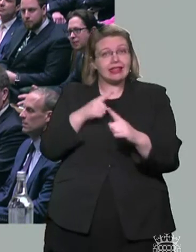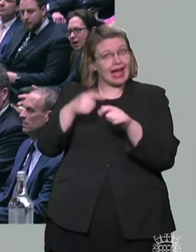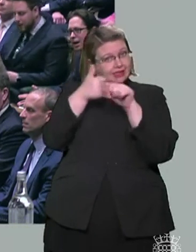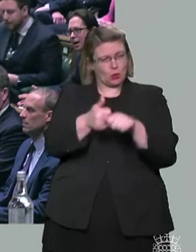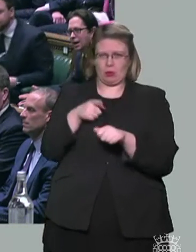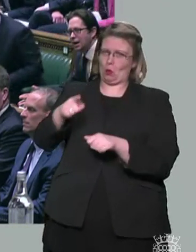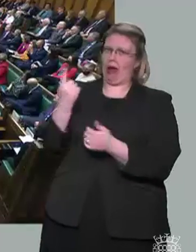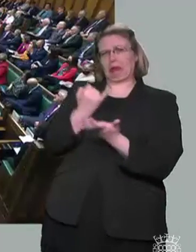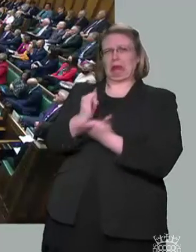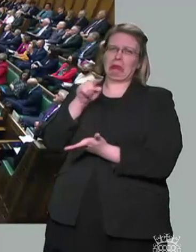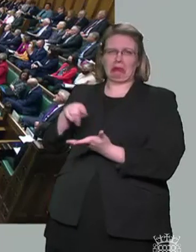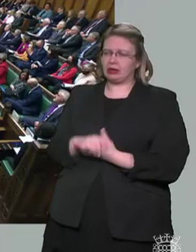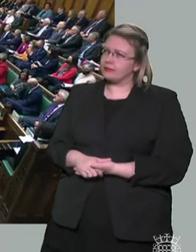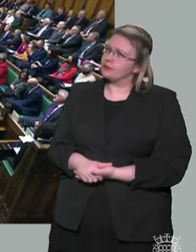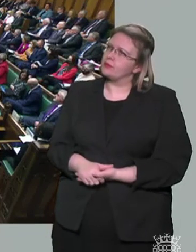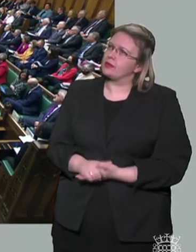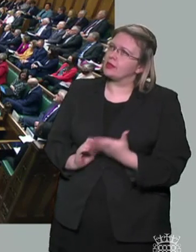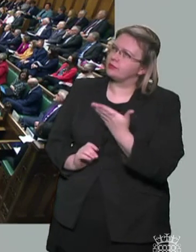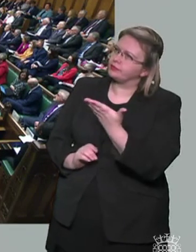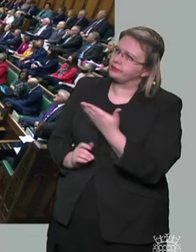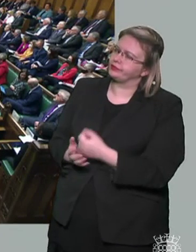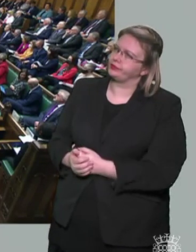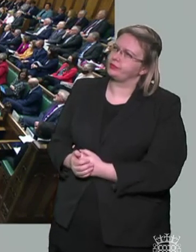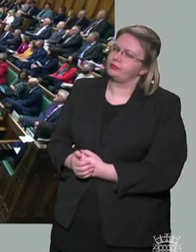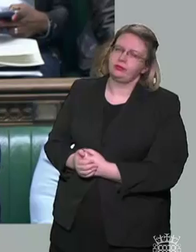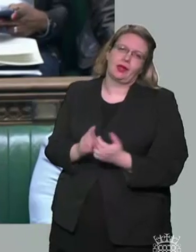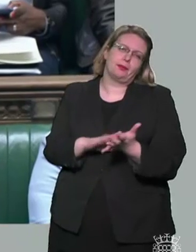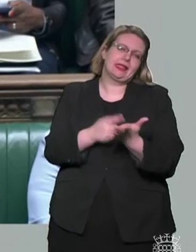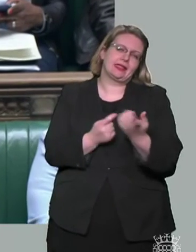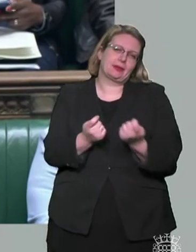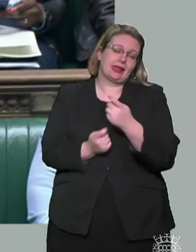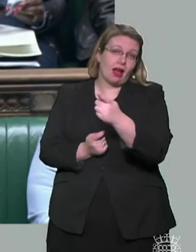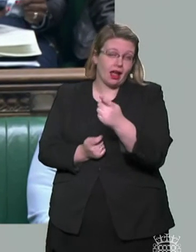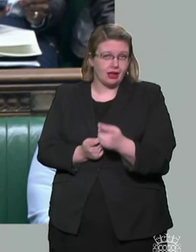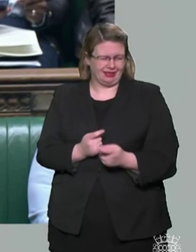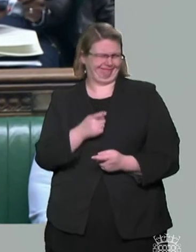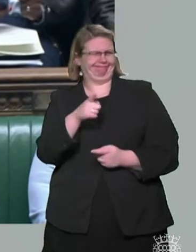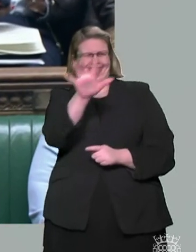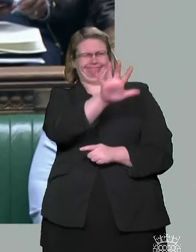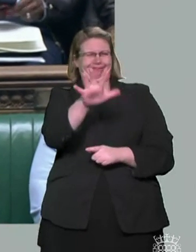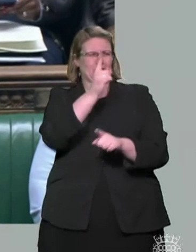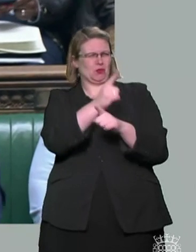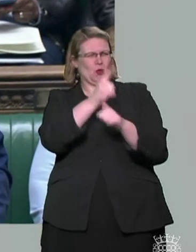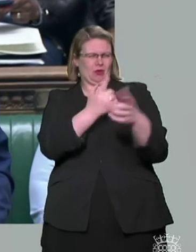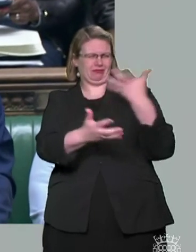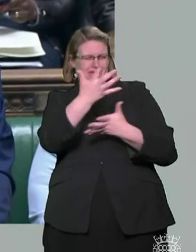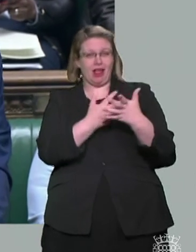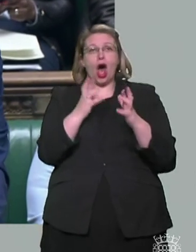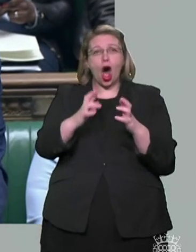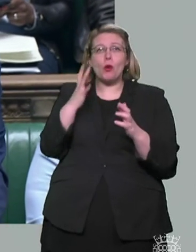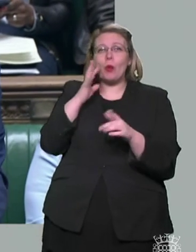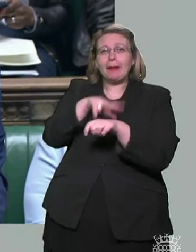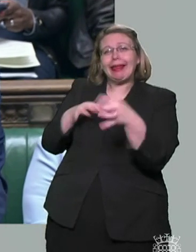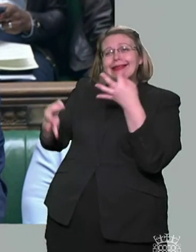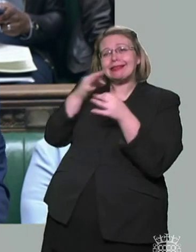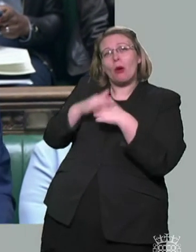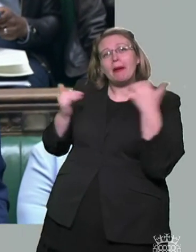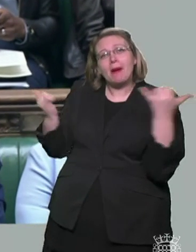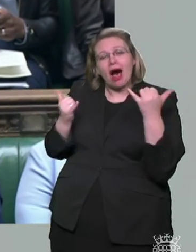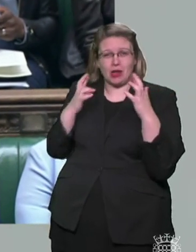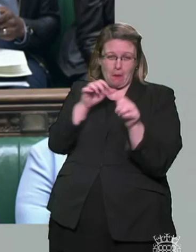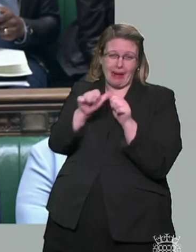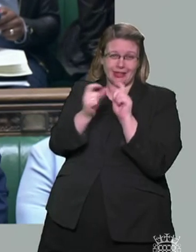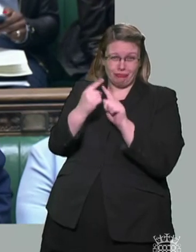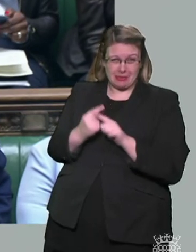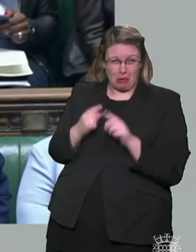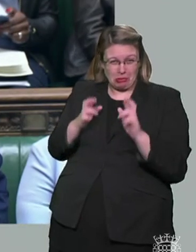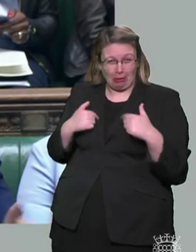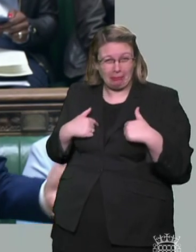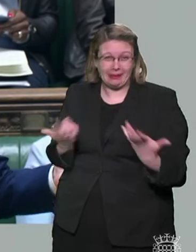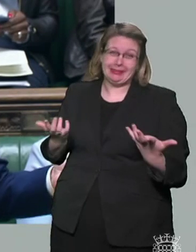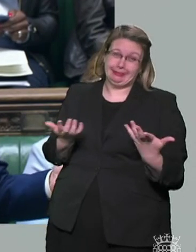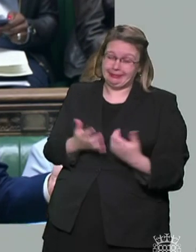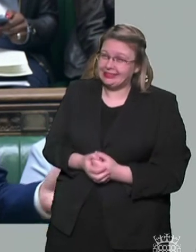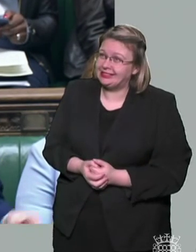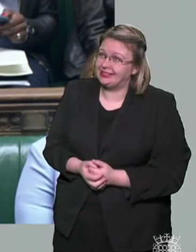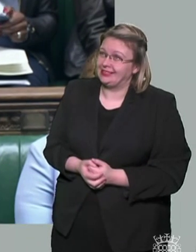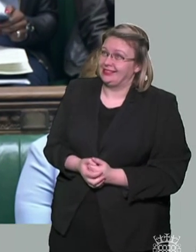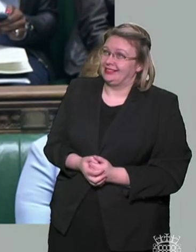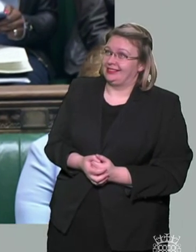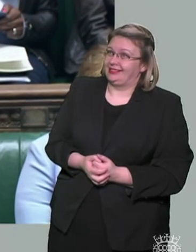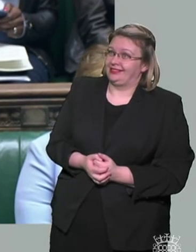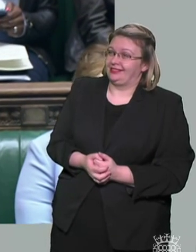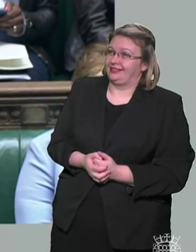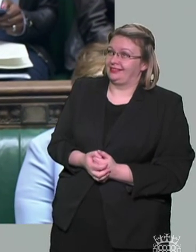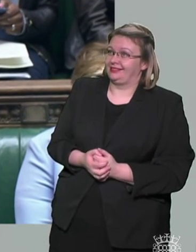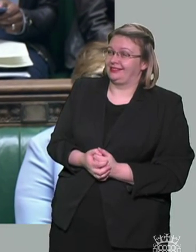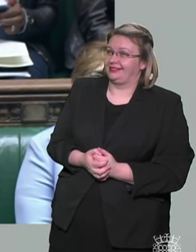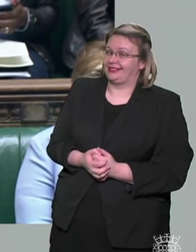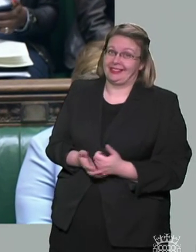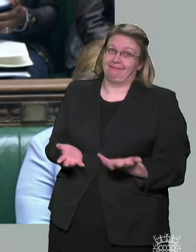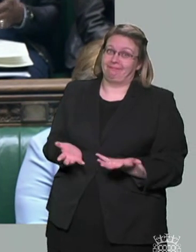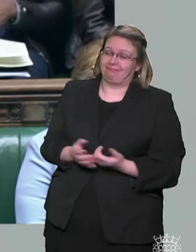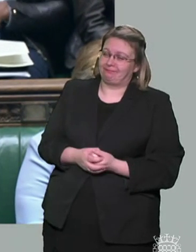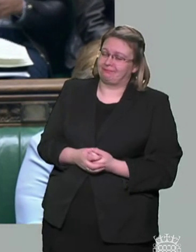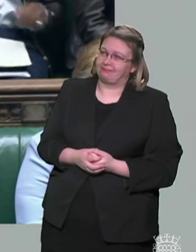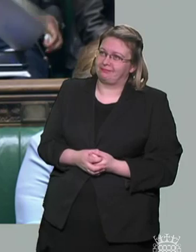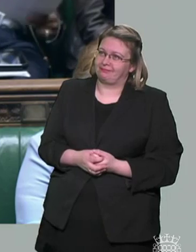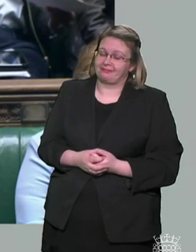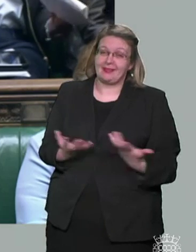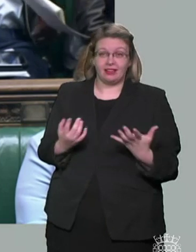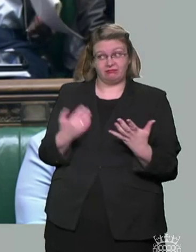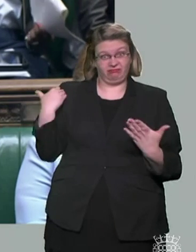I can only hope that the Prime Minister’s police questionnaire was a bit more convincing than that.